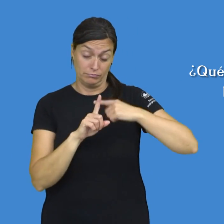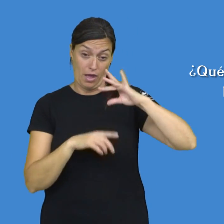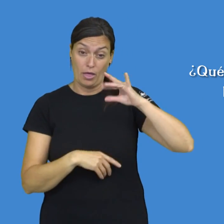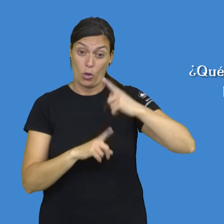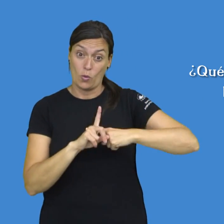azúcar